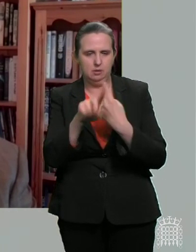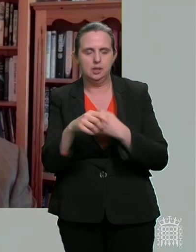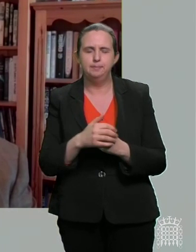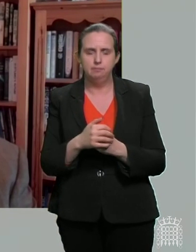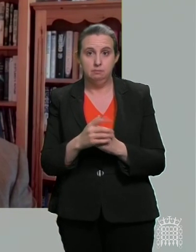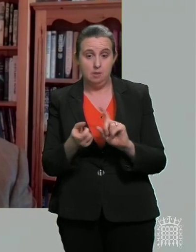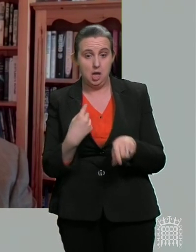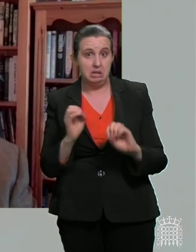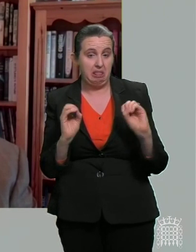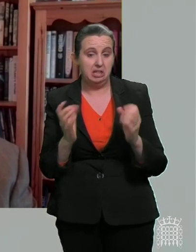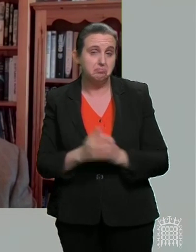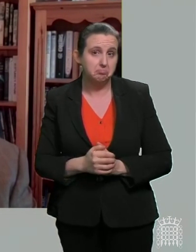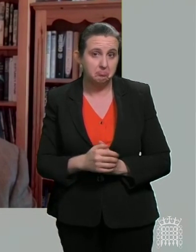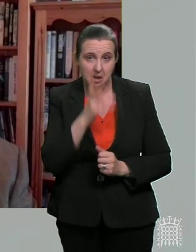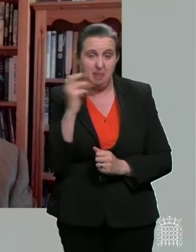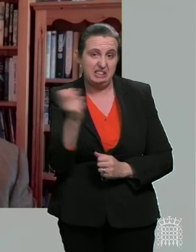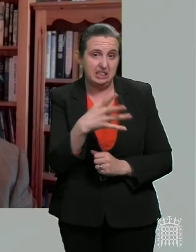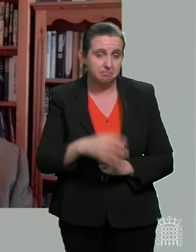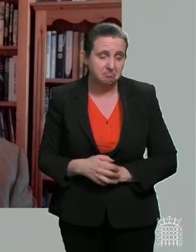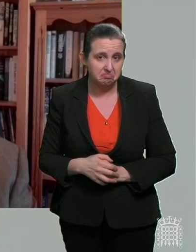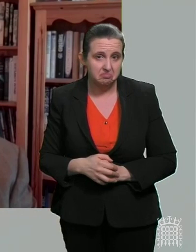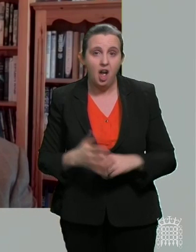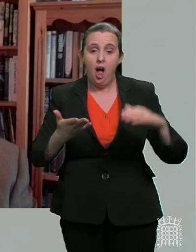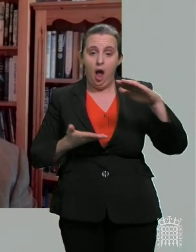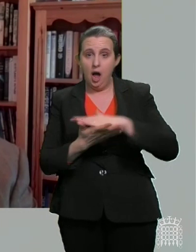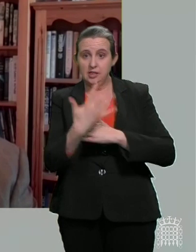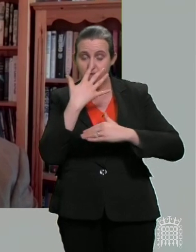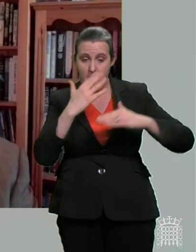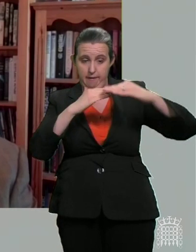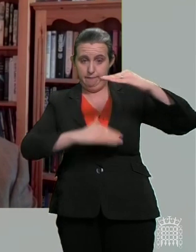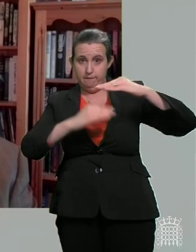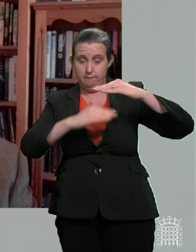We are talking about 1.3 million children under five in poverty.